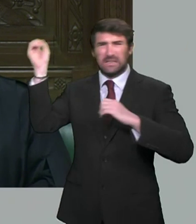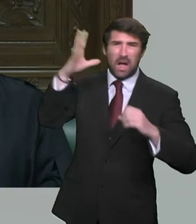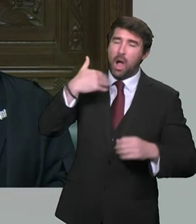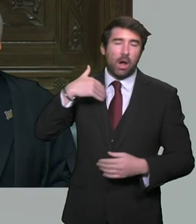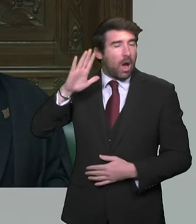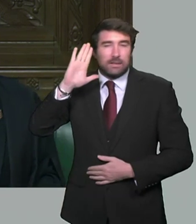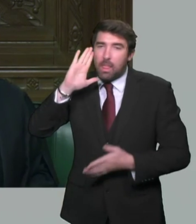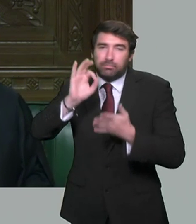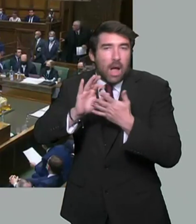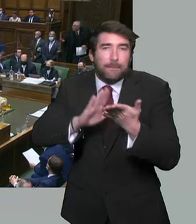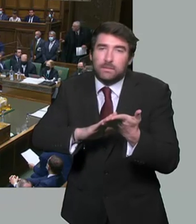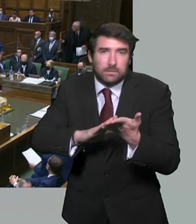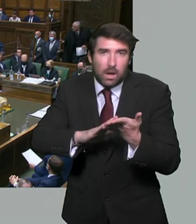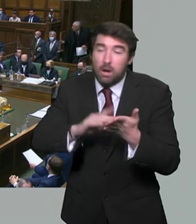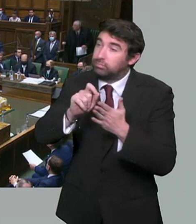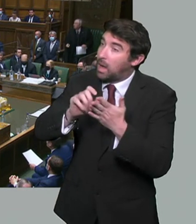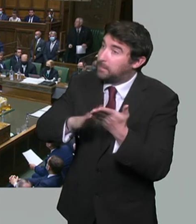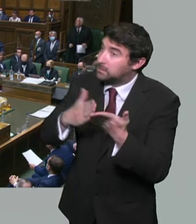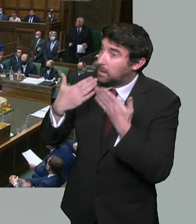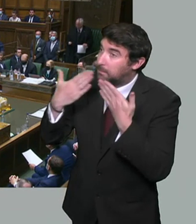It is not acceptable. Prime Minister, have you finished?